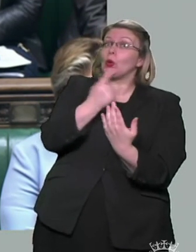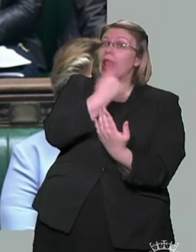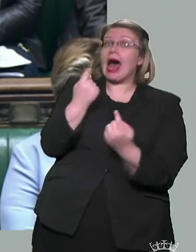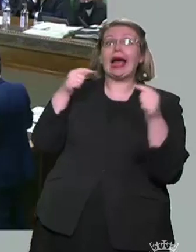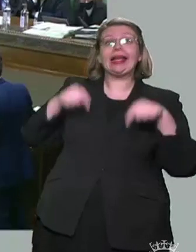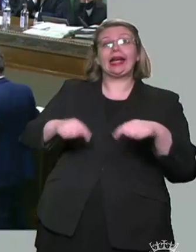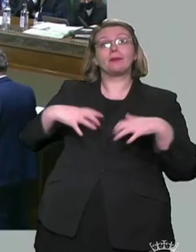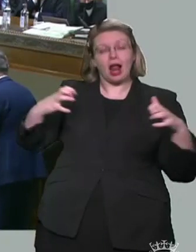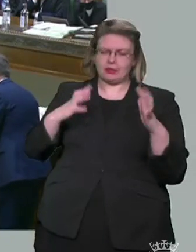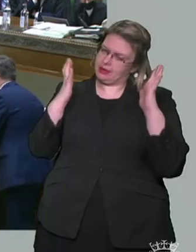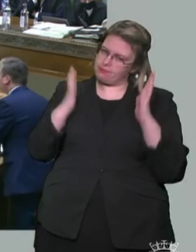Why is he still here?